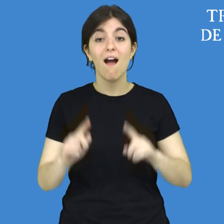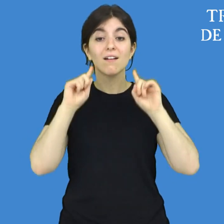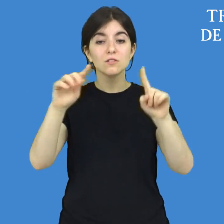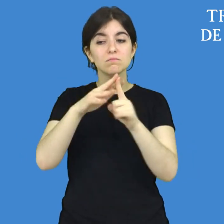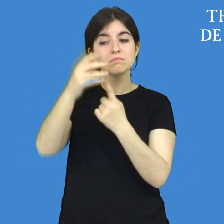caso